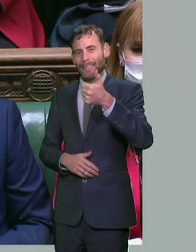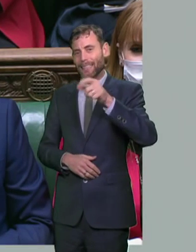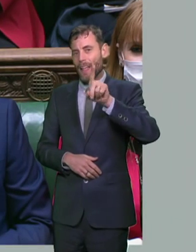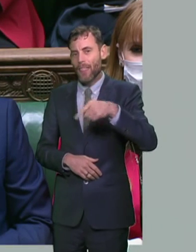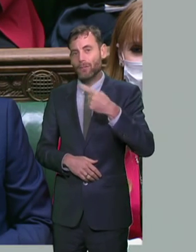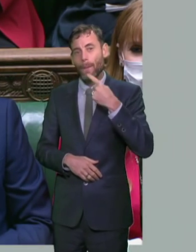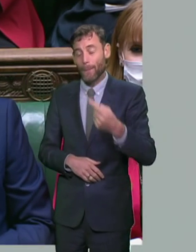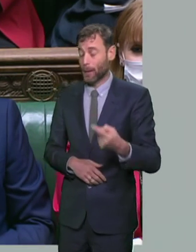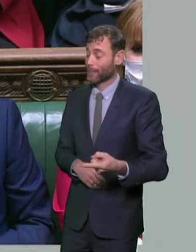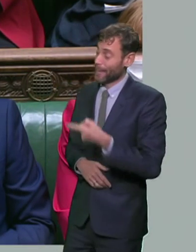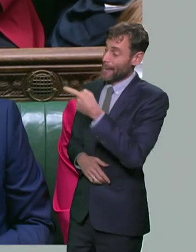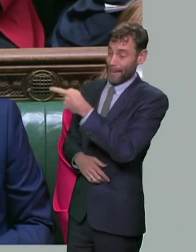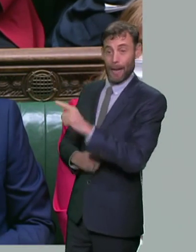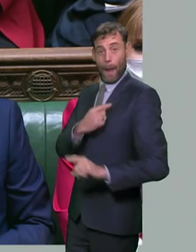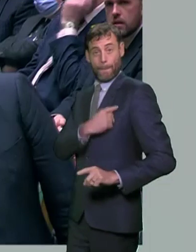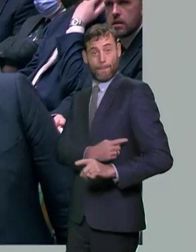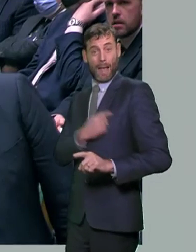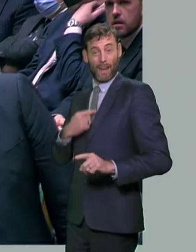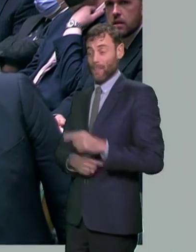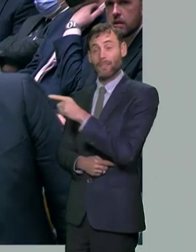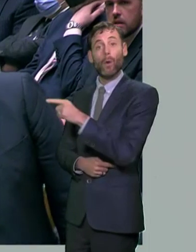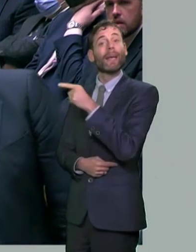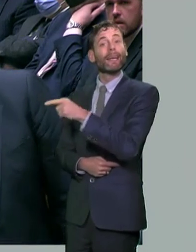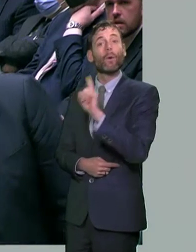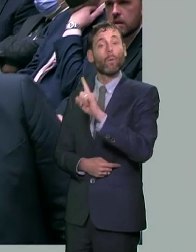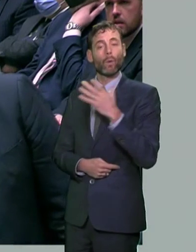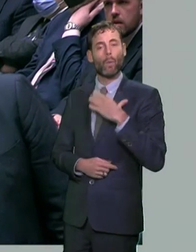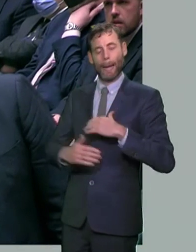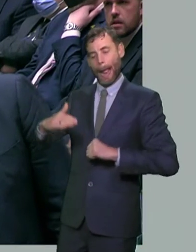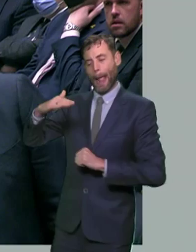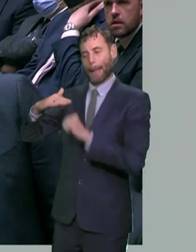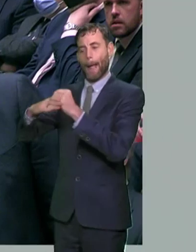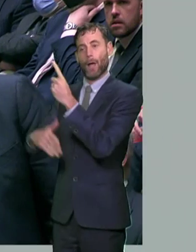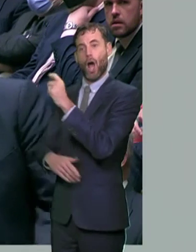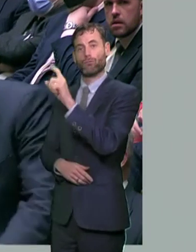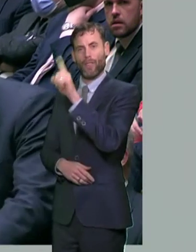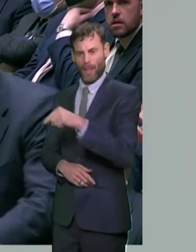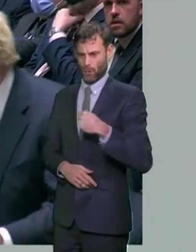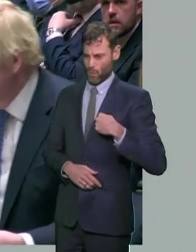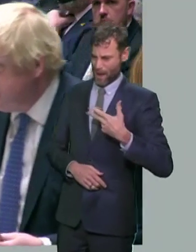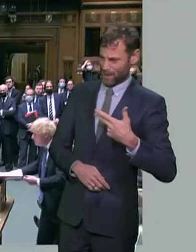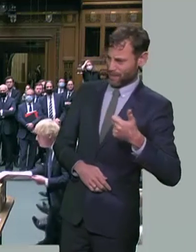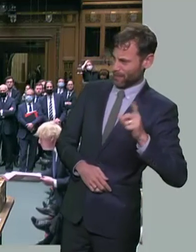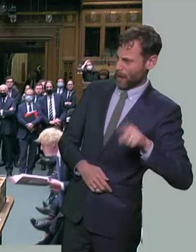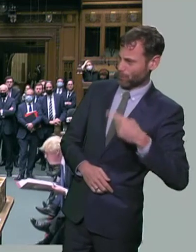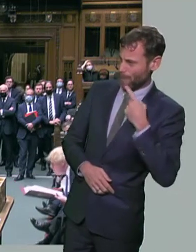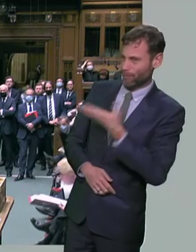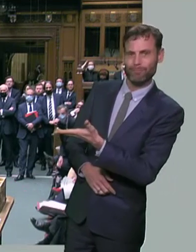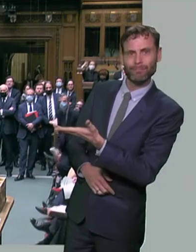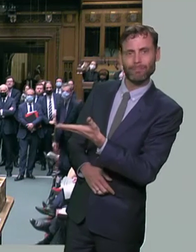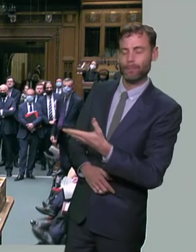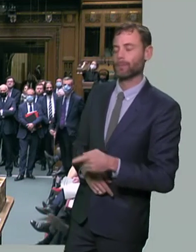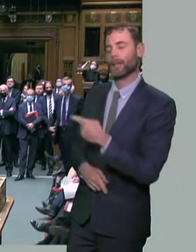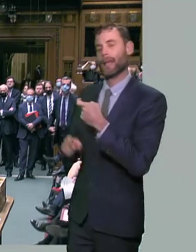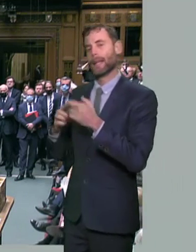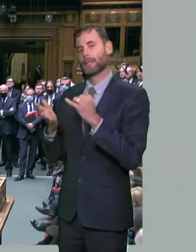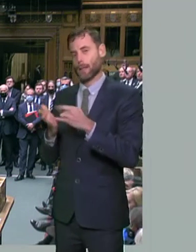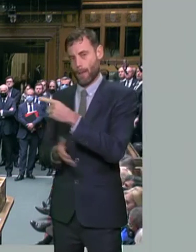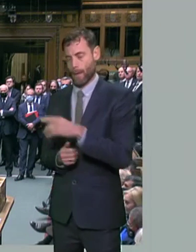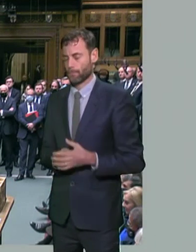He stood on a manifesto to put the cap where? At £100,000!